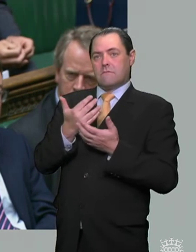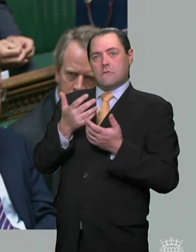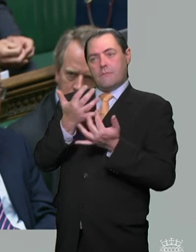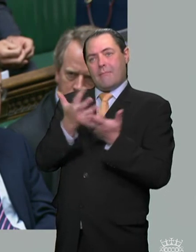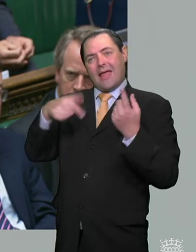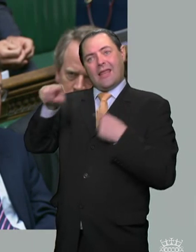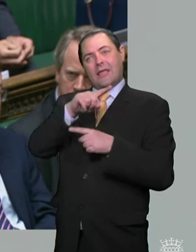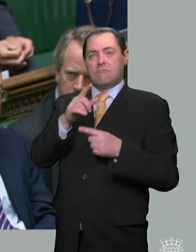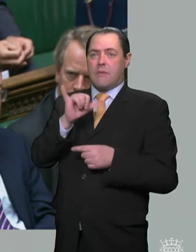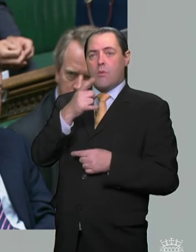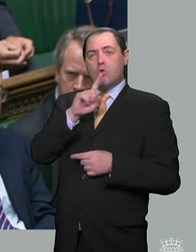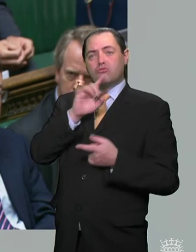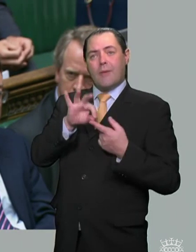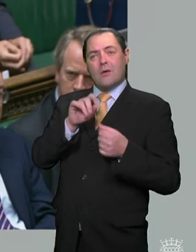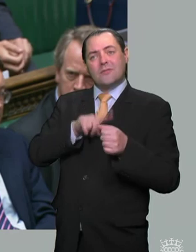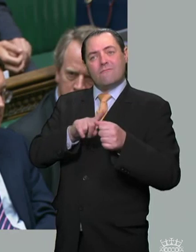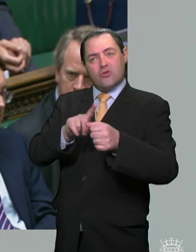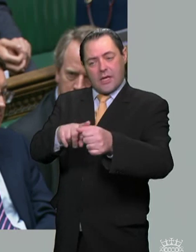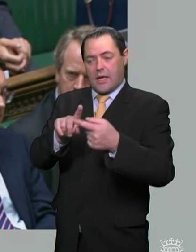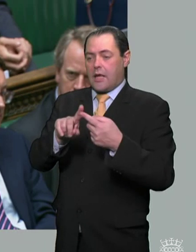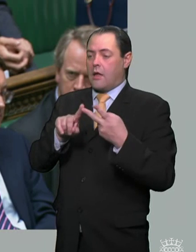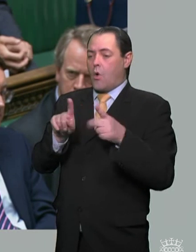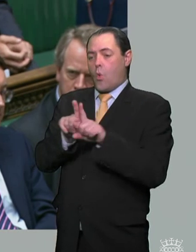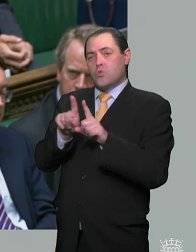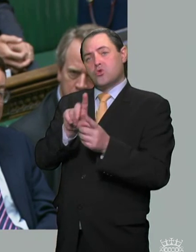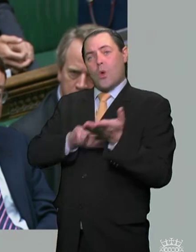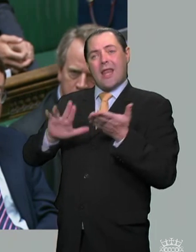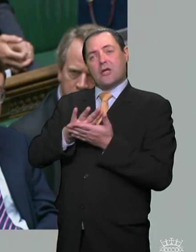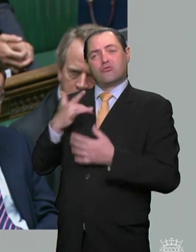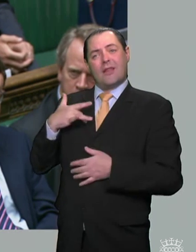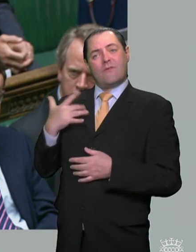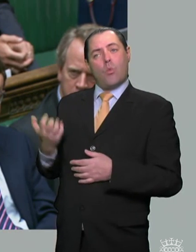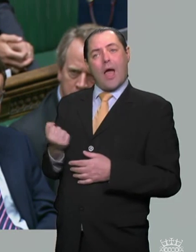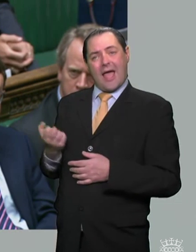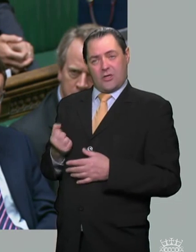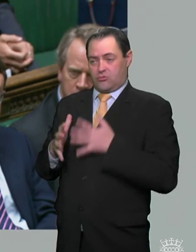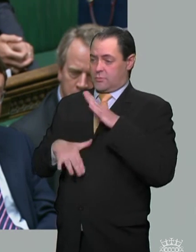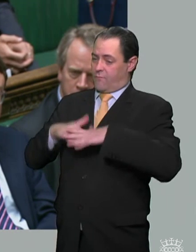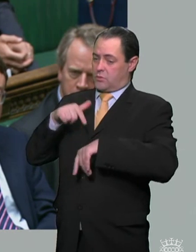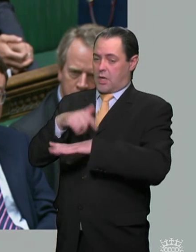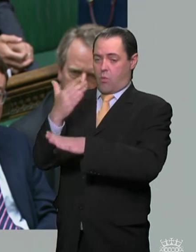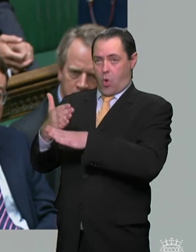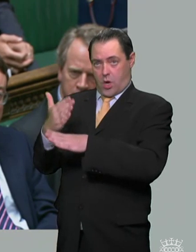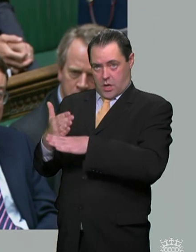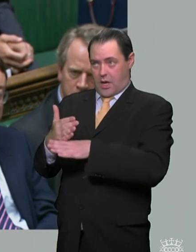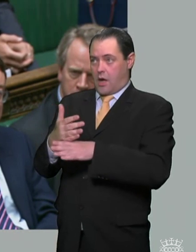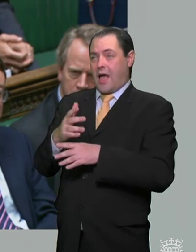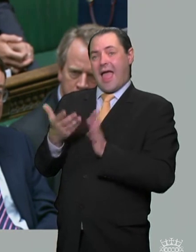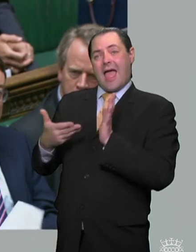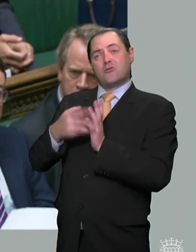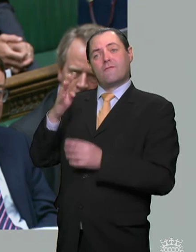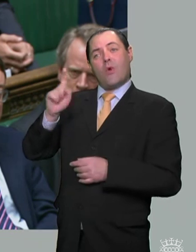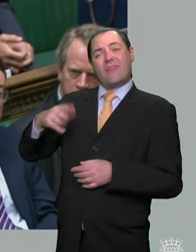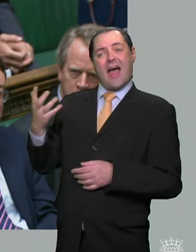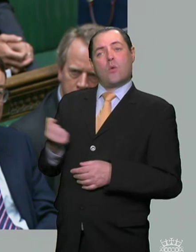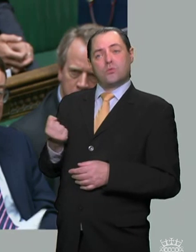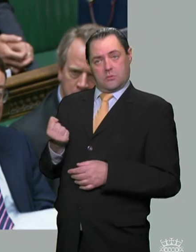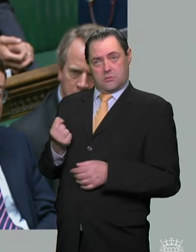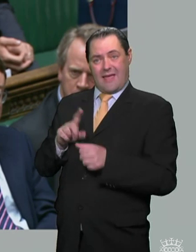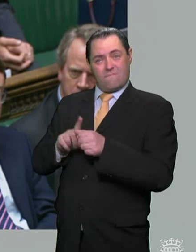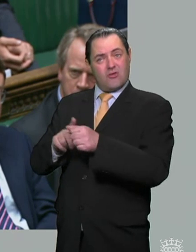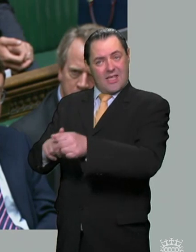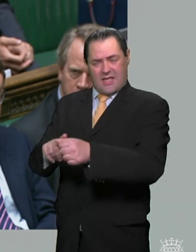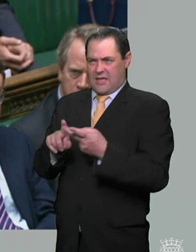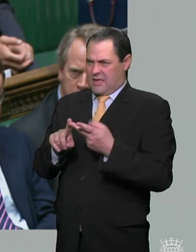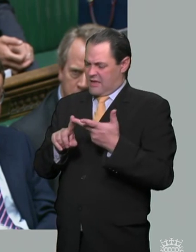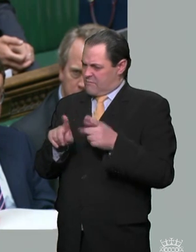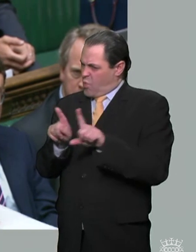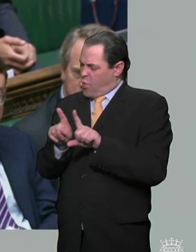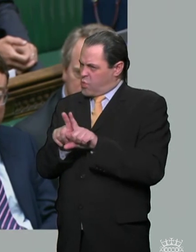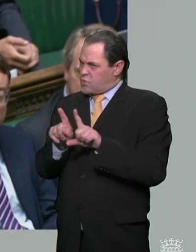On top of that, because of the approach we have taken with the national living wage, full-time workers will be £4,000 per year better off.